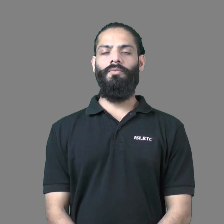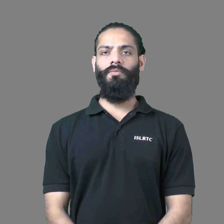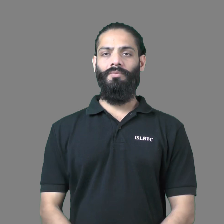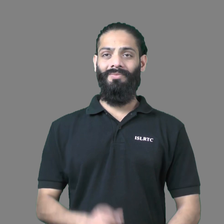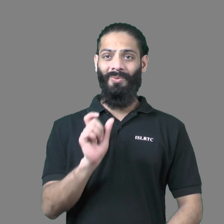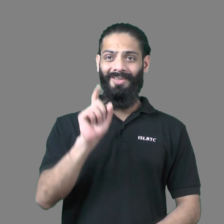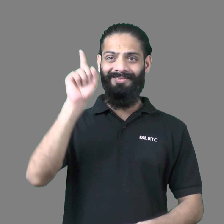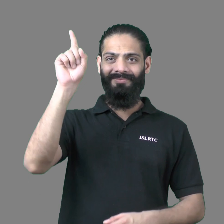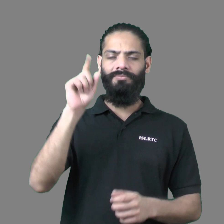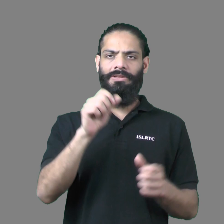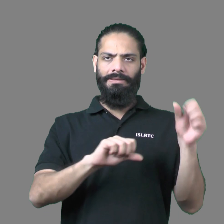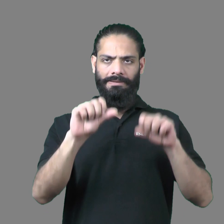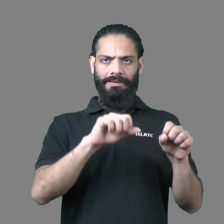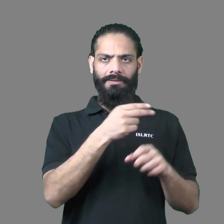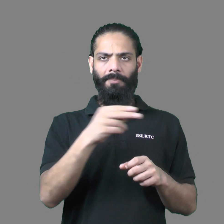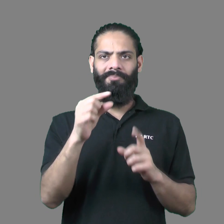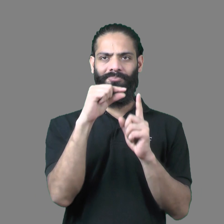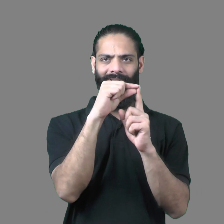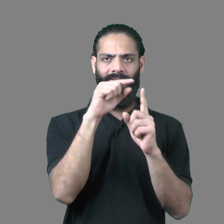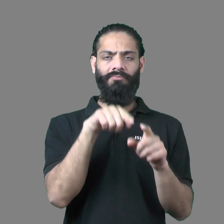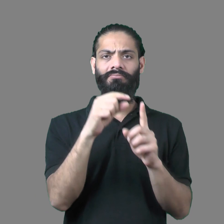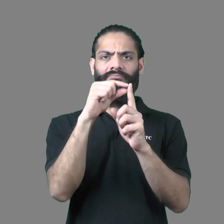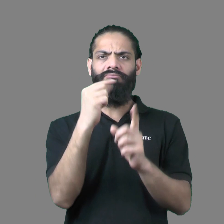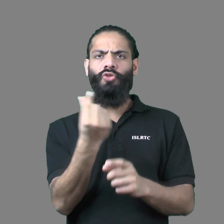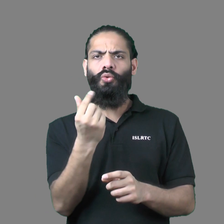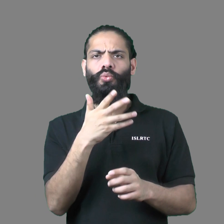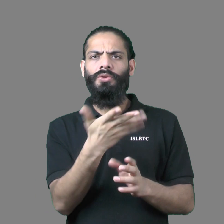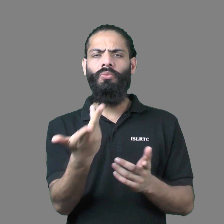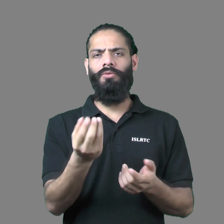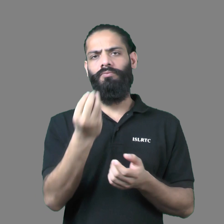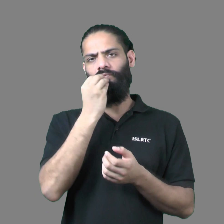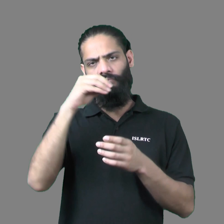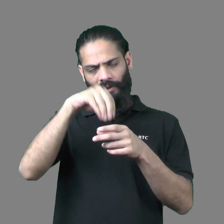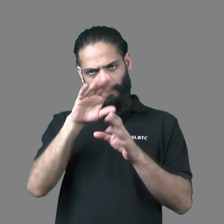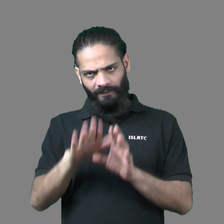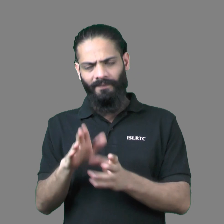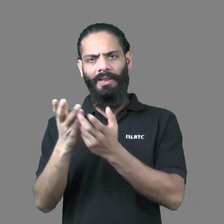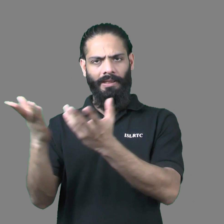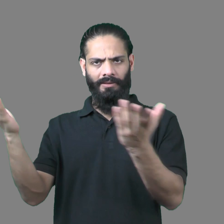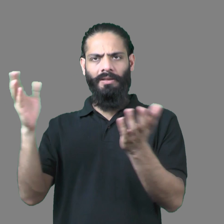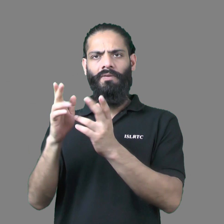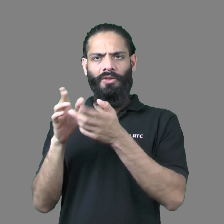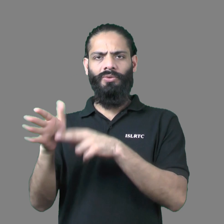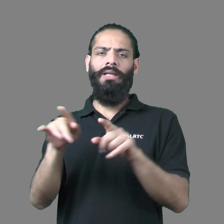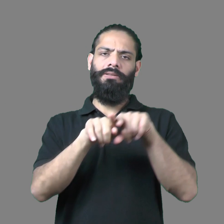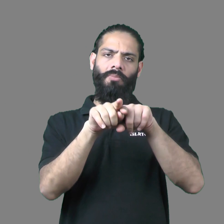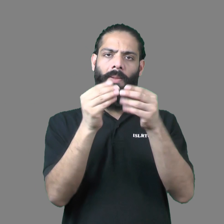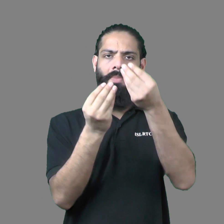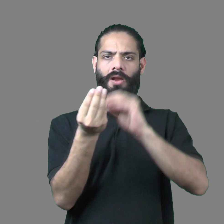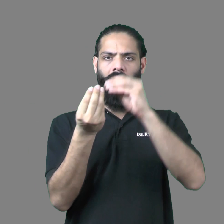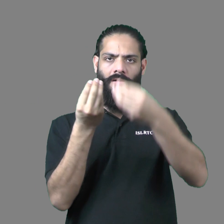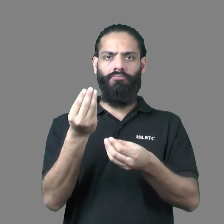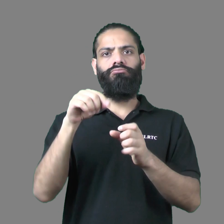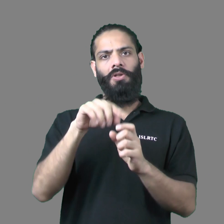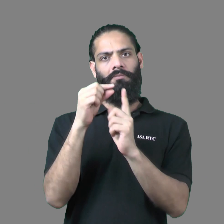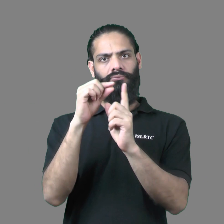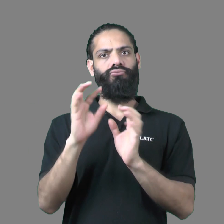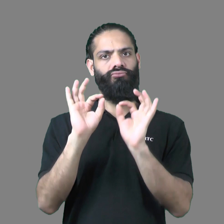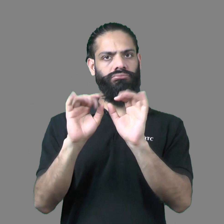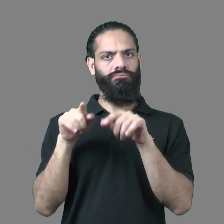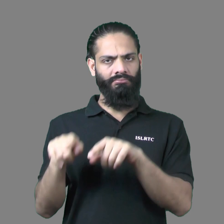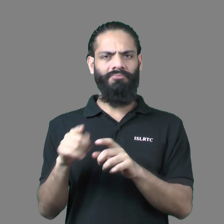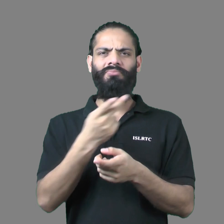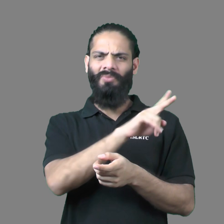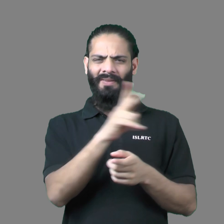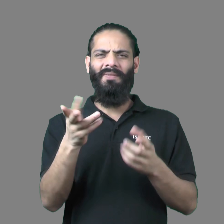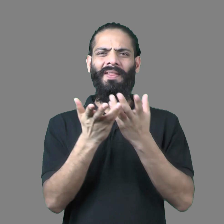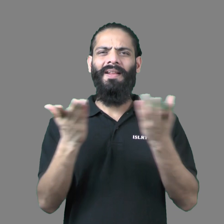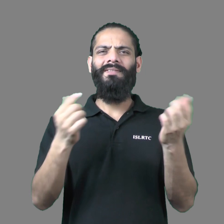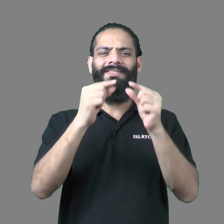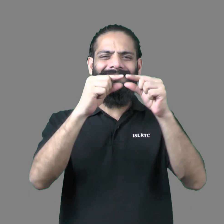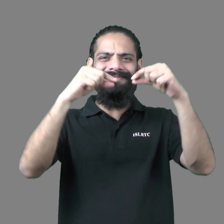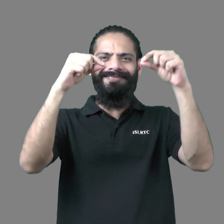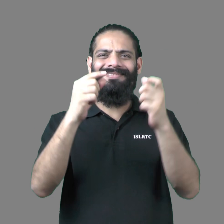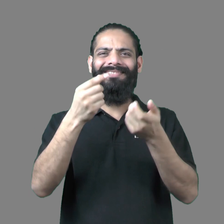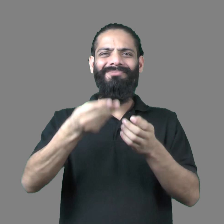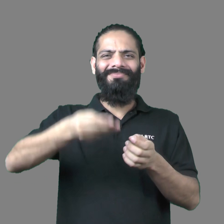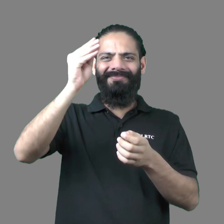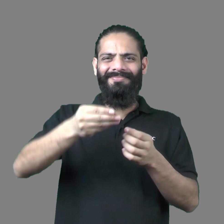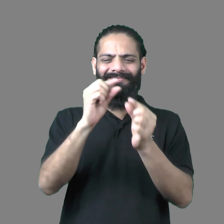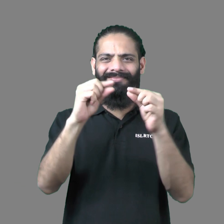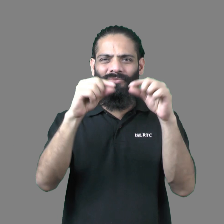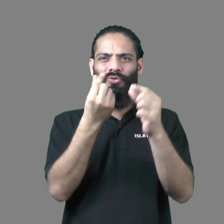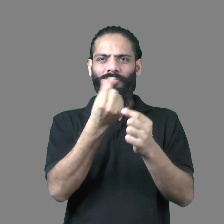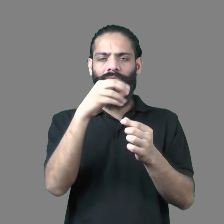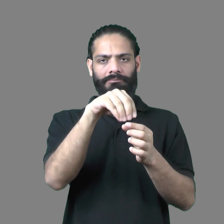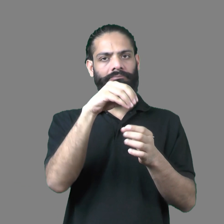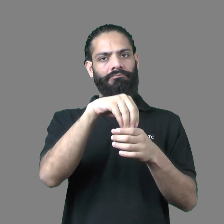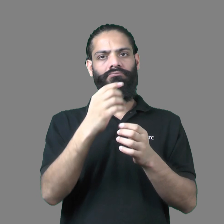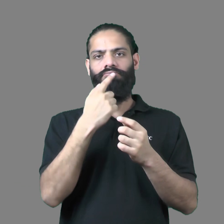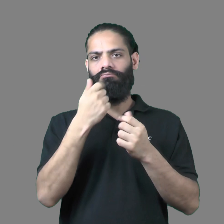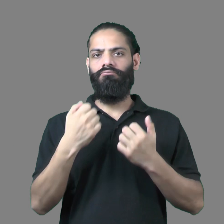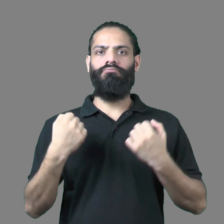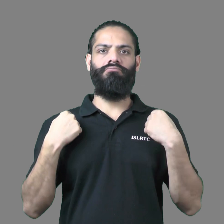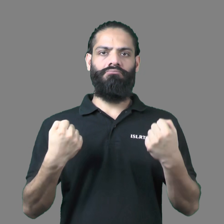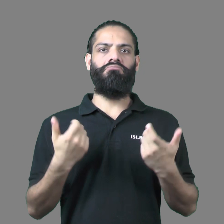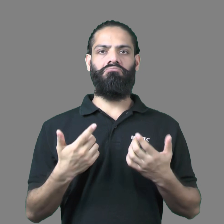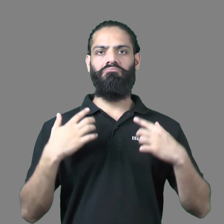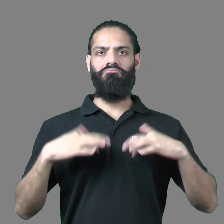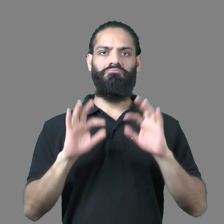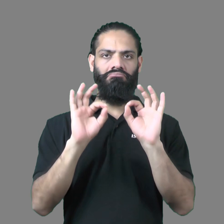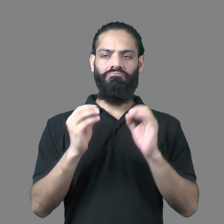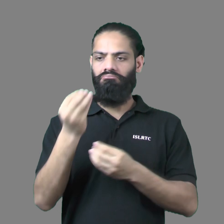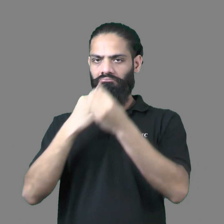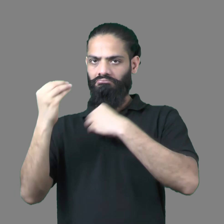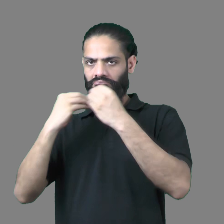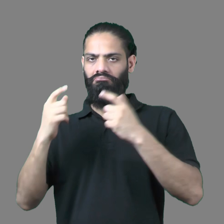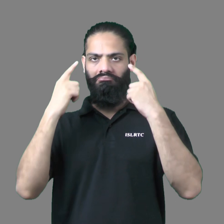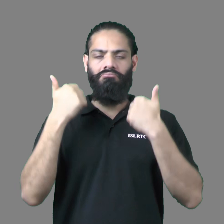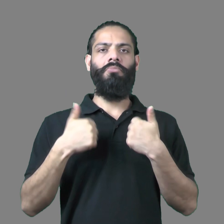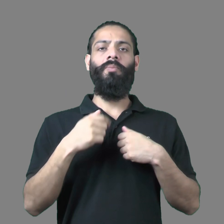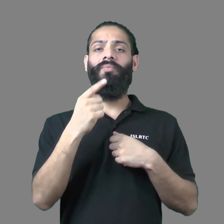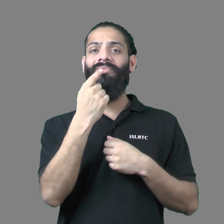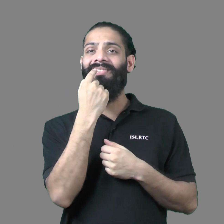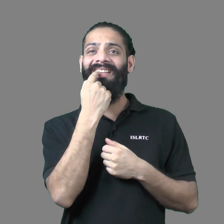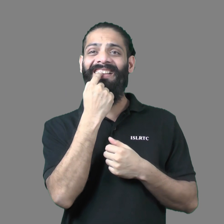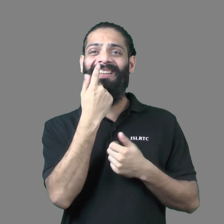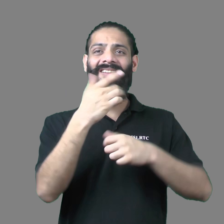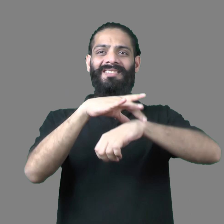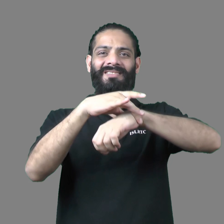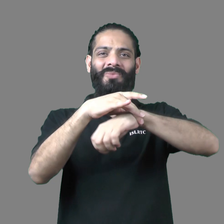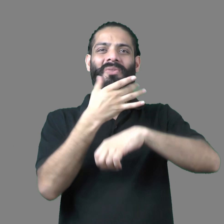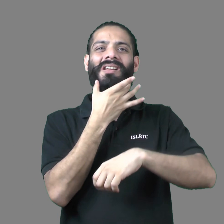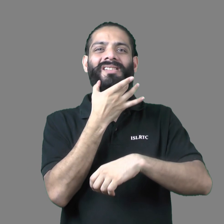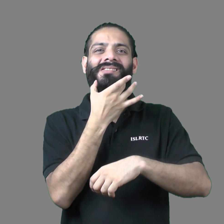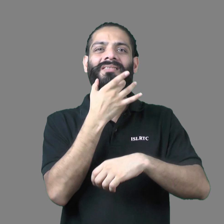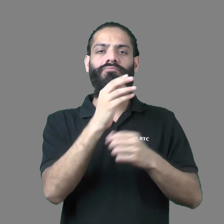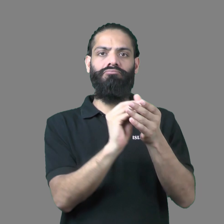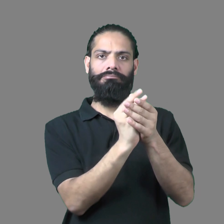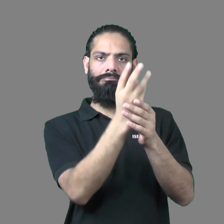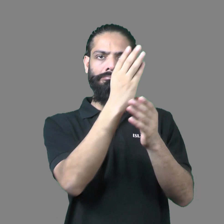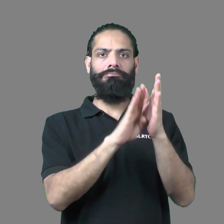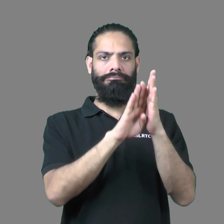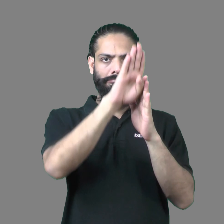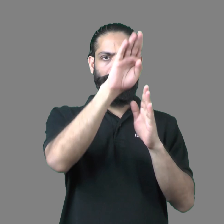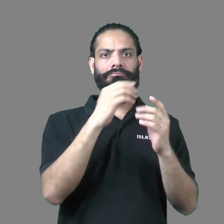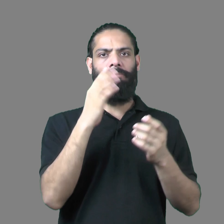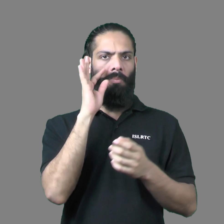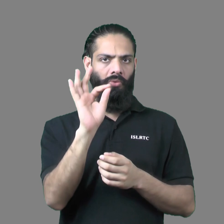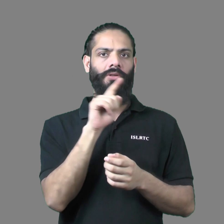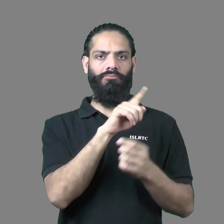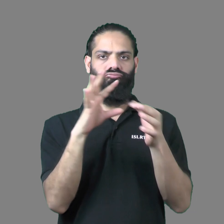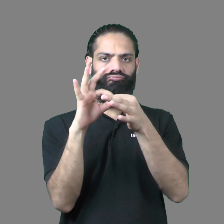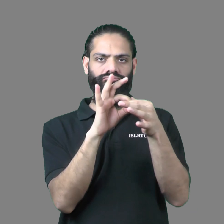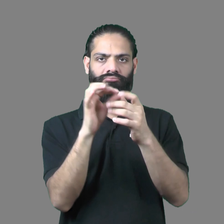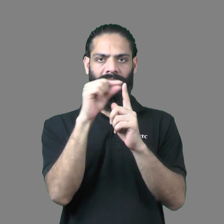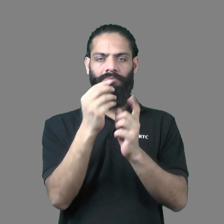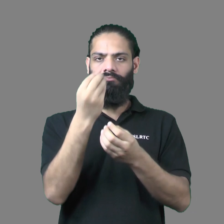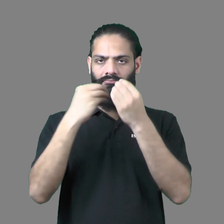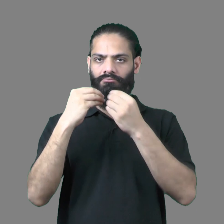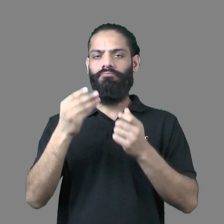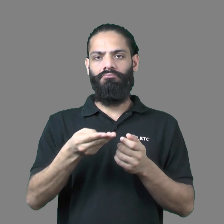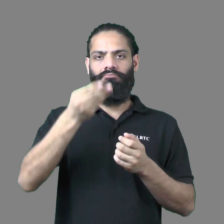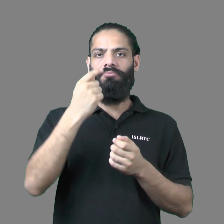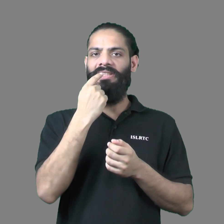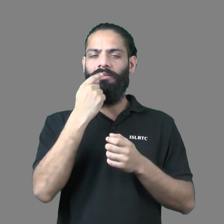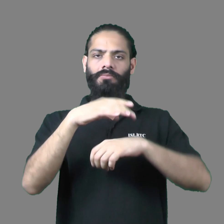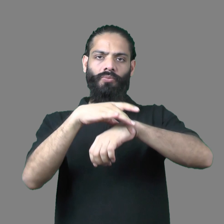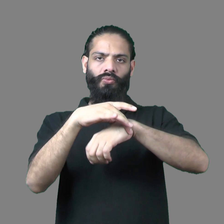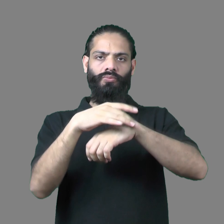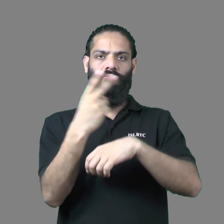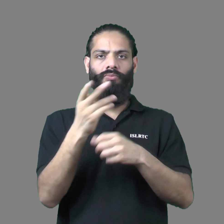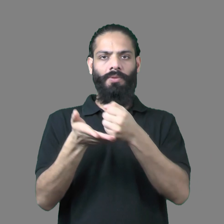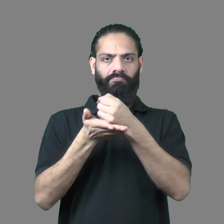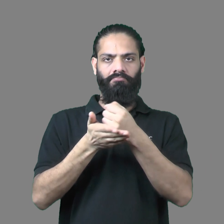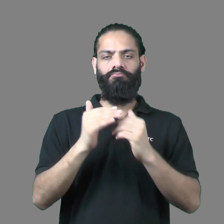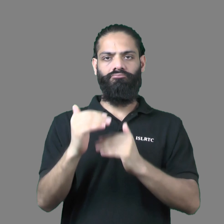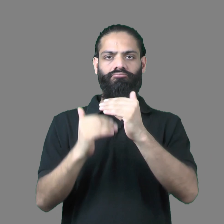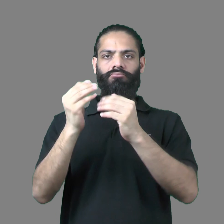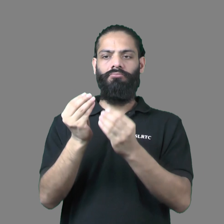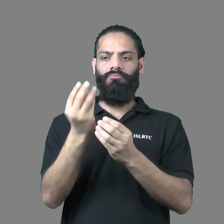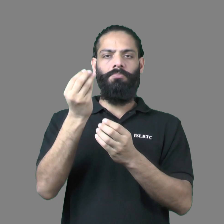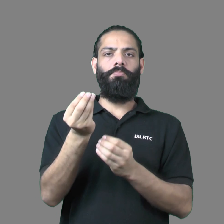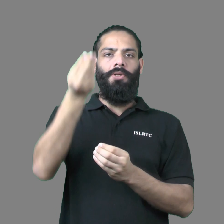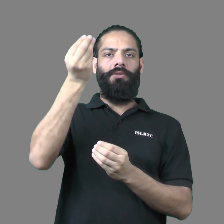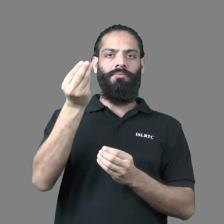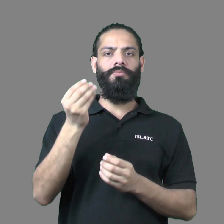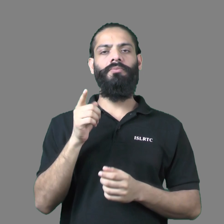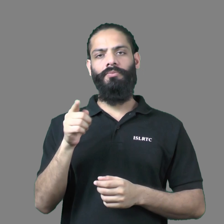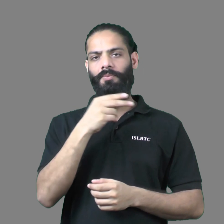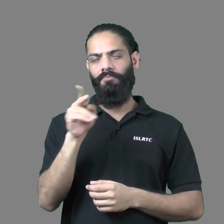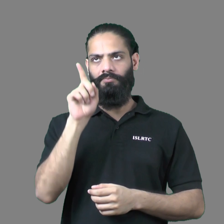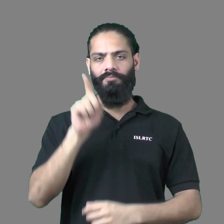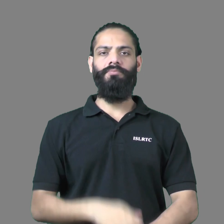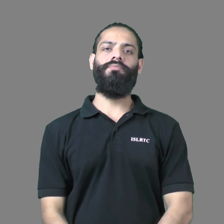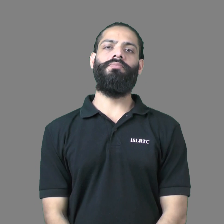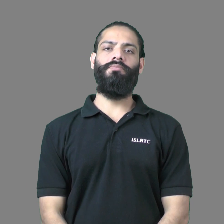Phosphorus